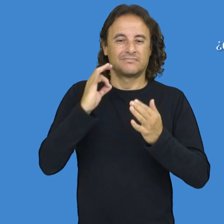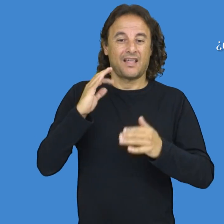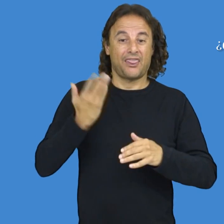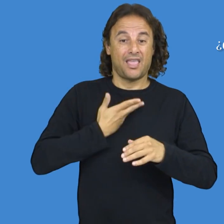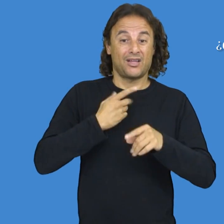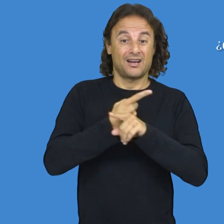afectar